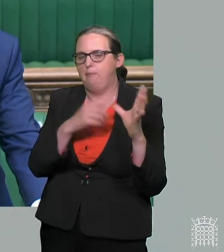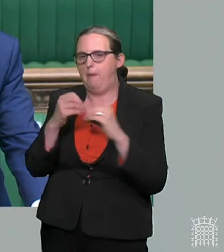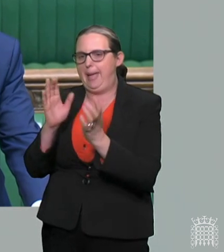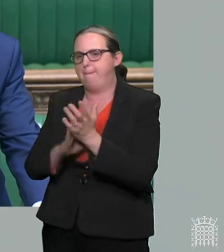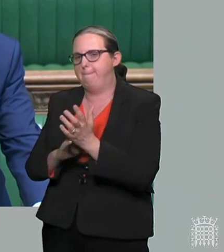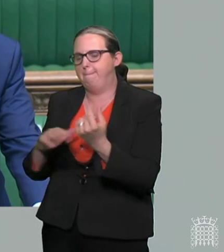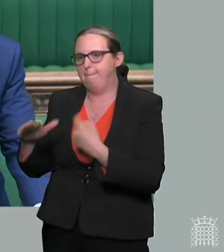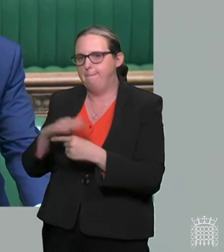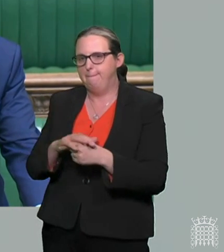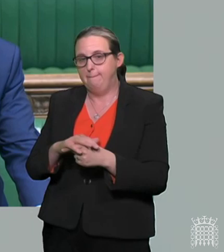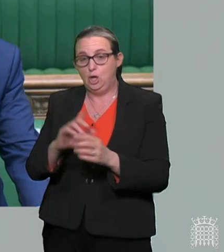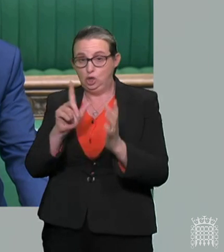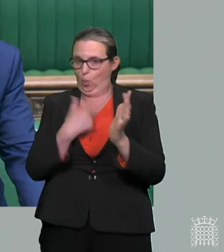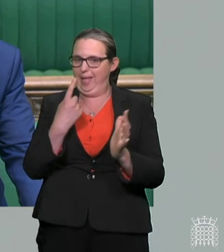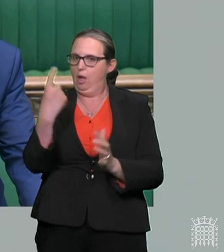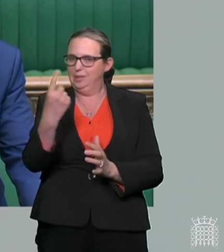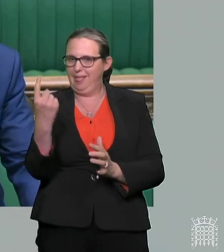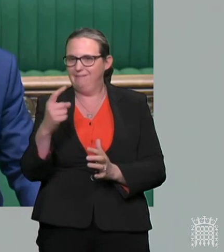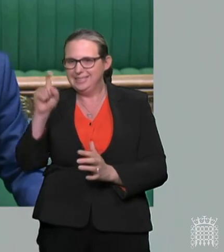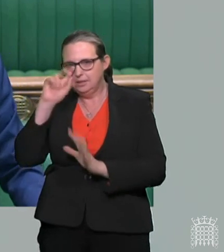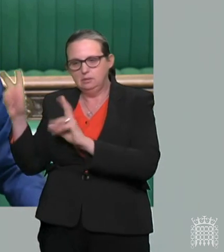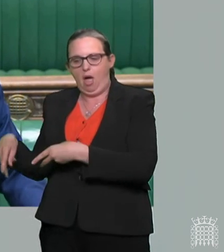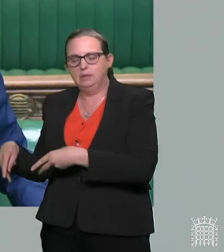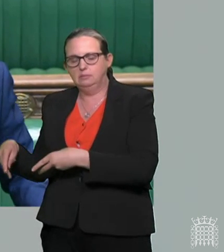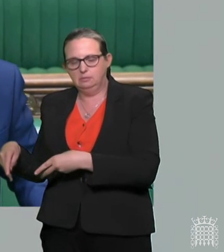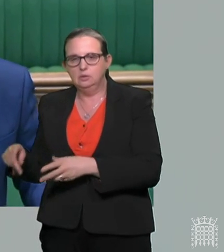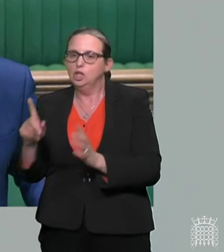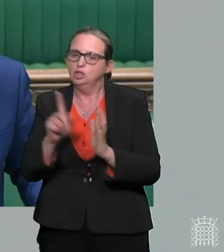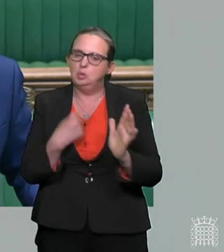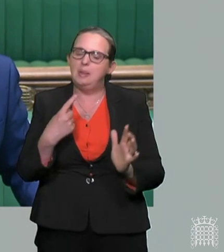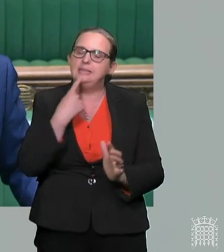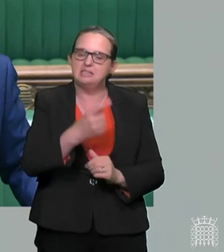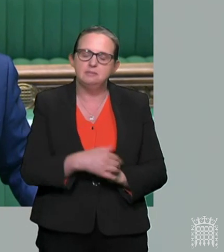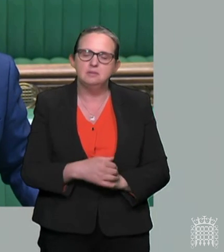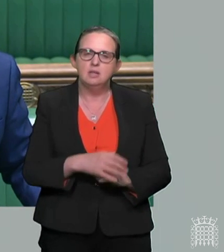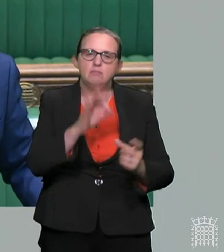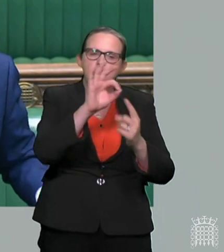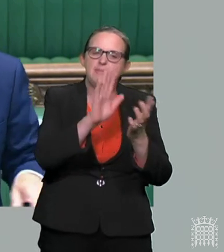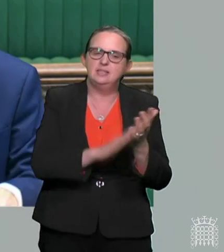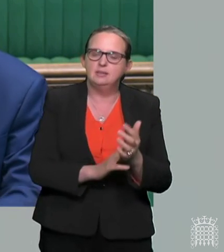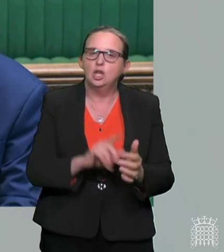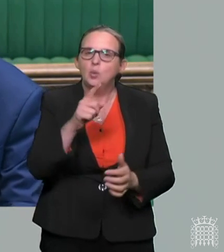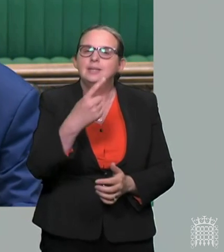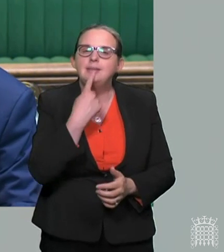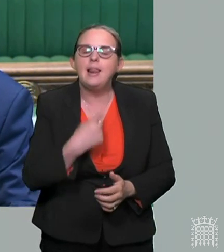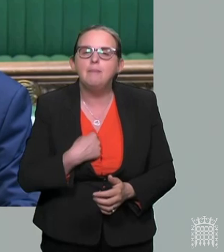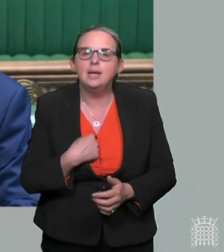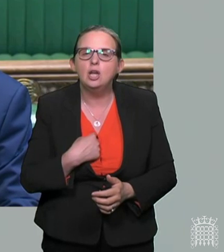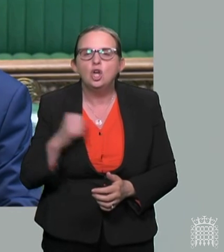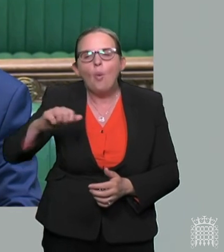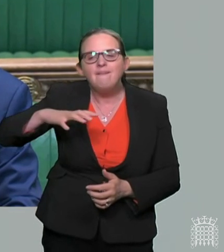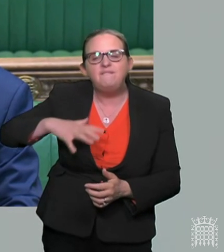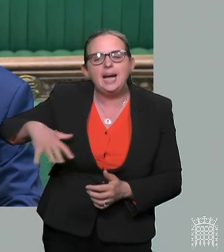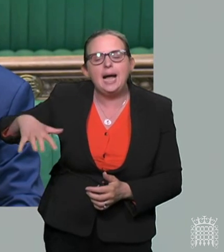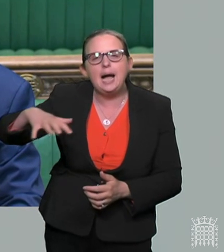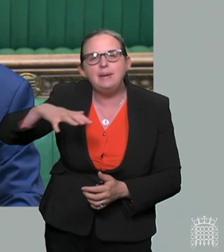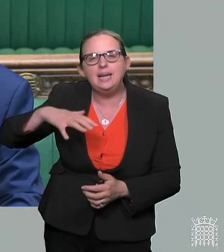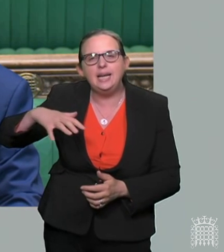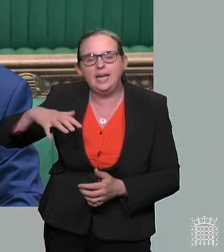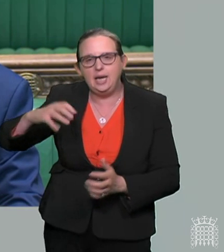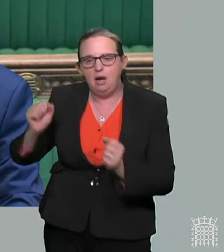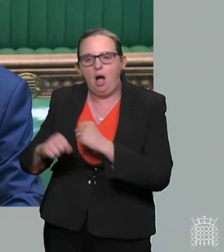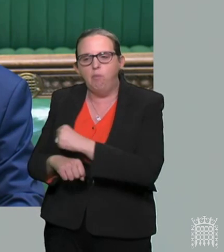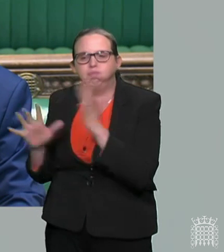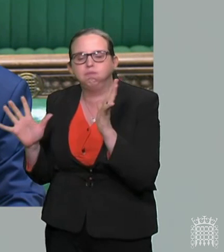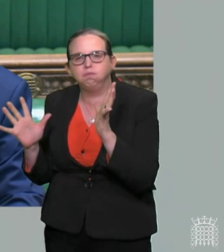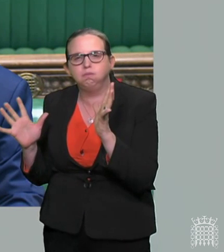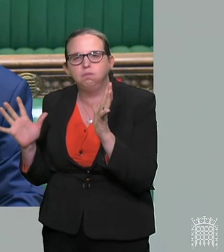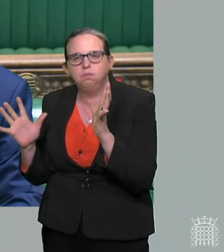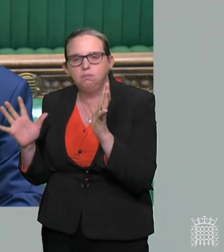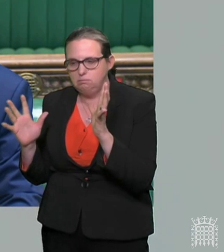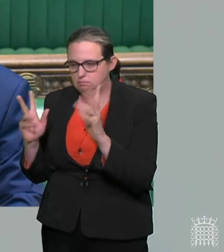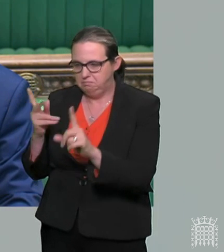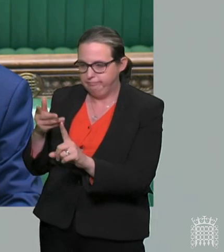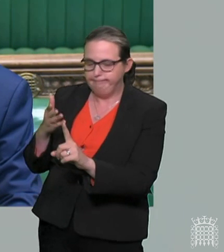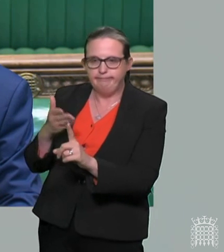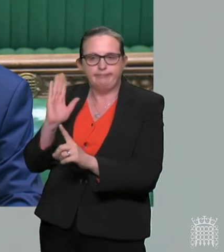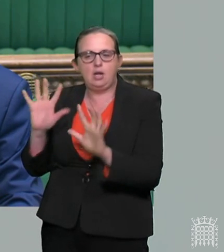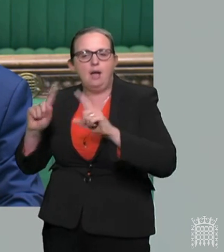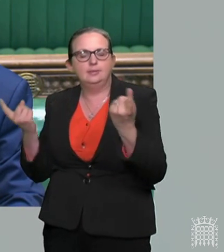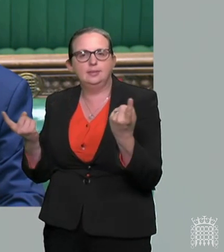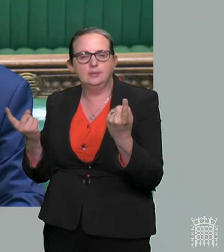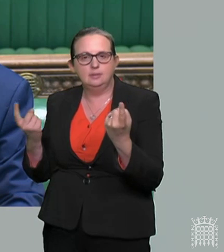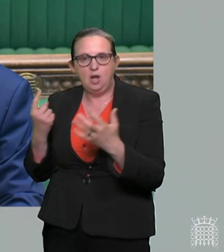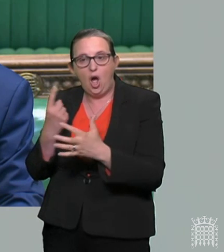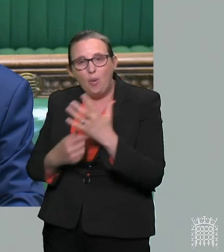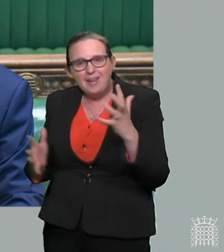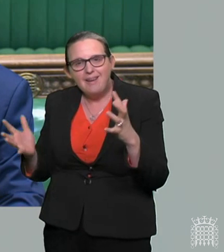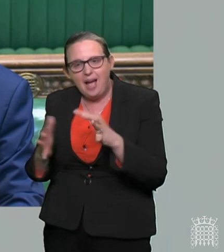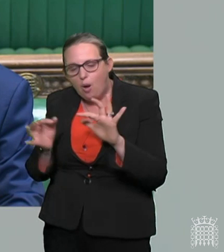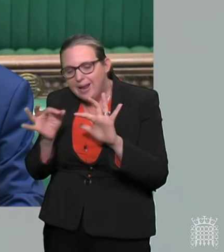She says: “Tell me Prime Minister, if one of your loved ones was blown up beyond recognition, where you were only able to identify your son or daughter by their fingernails… would you be so quick to”